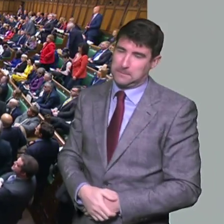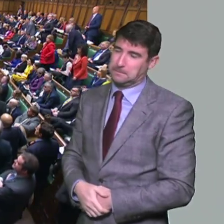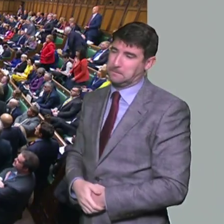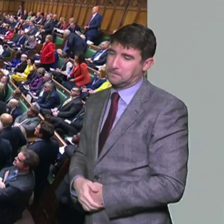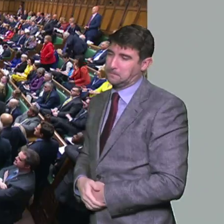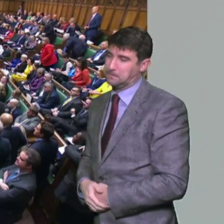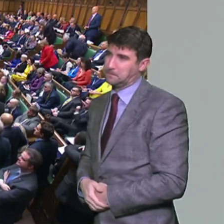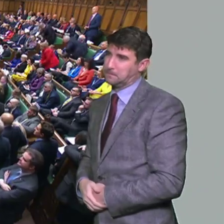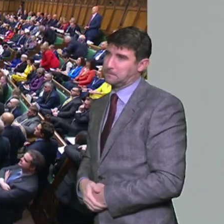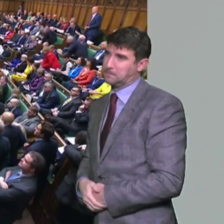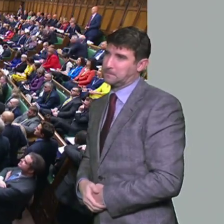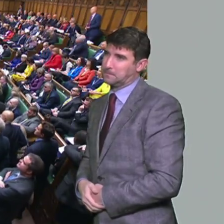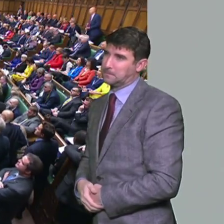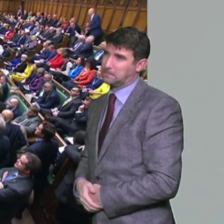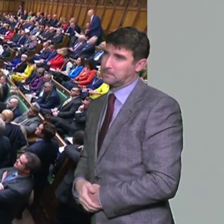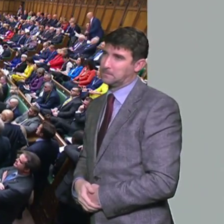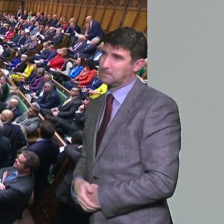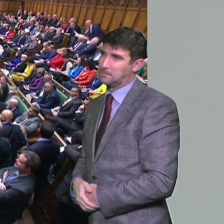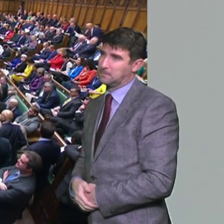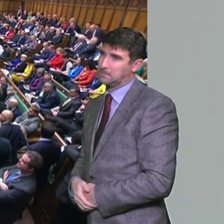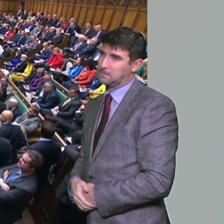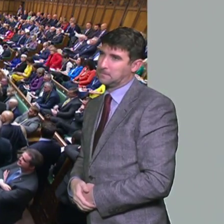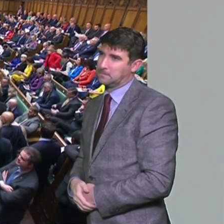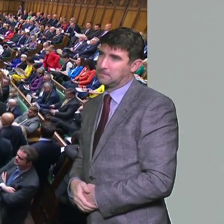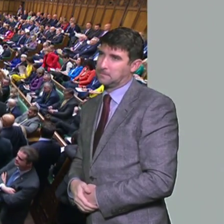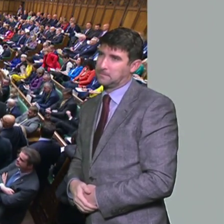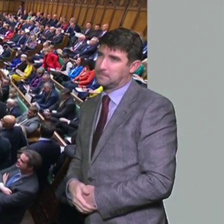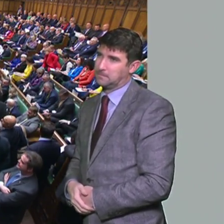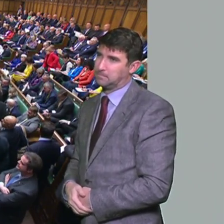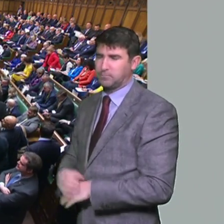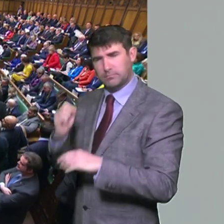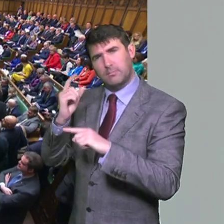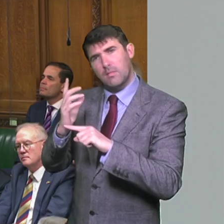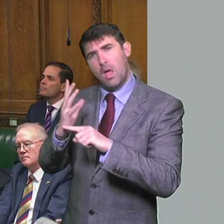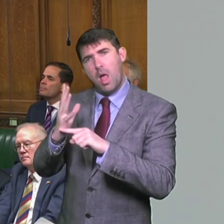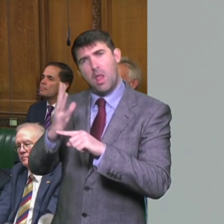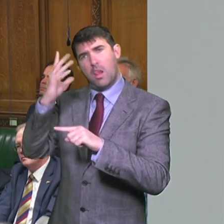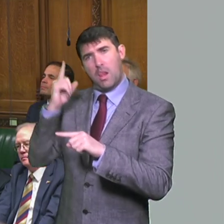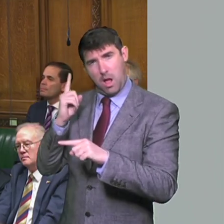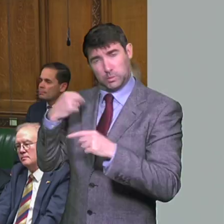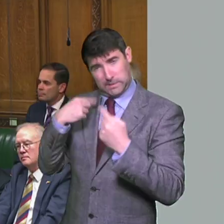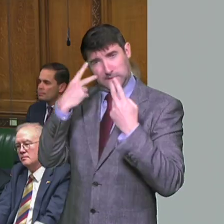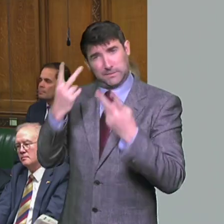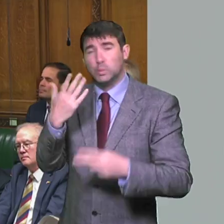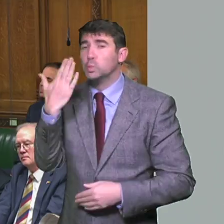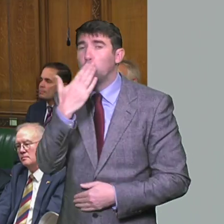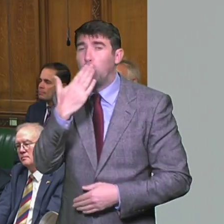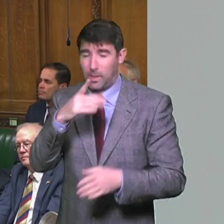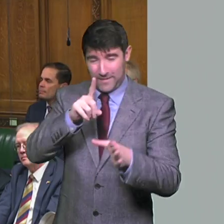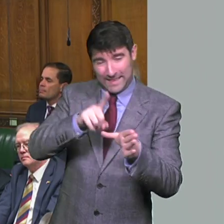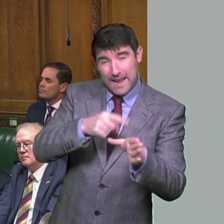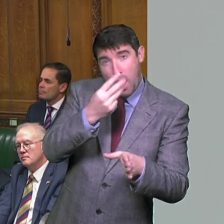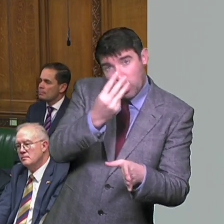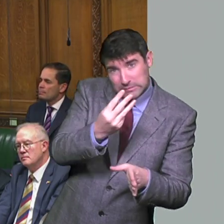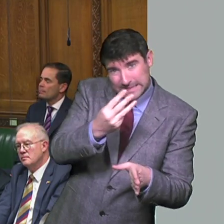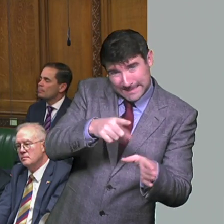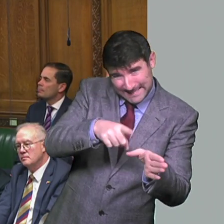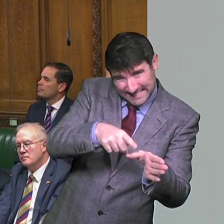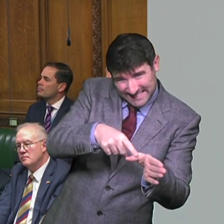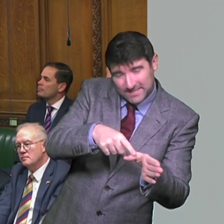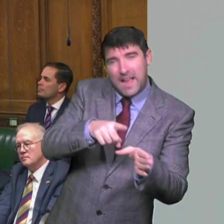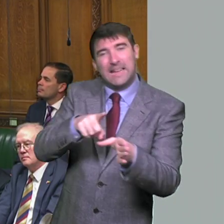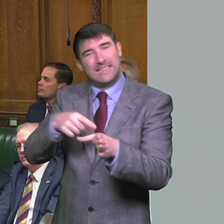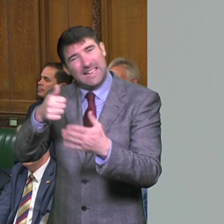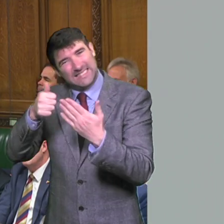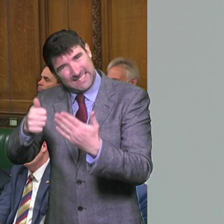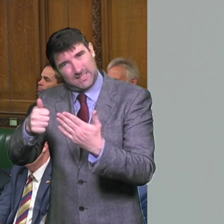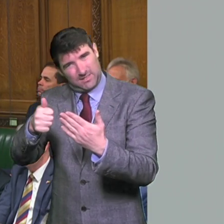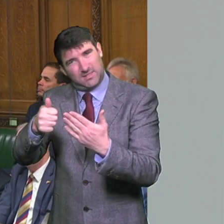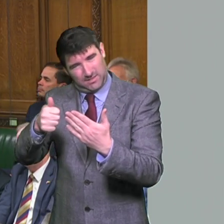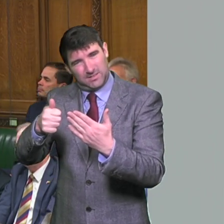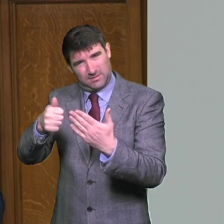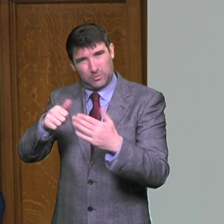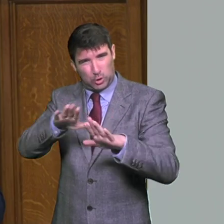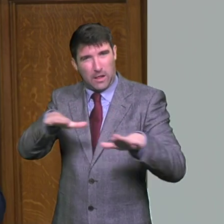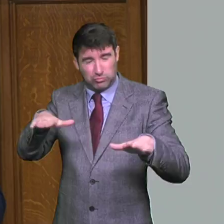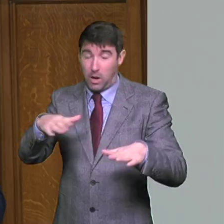Last week, I visited worried year 3 and year 6 pupils to hear their suggestions to tackle road safety following a number of serious road accidents outside Boothroyd Primary Academy in Dewsbury.